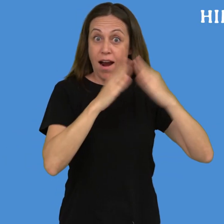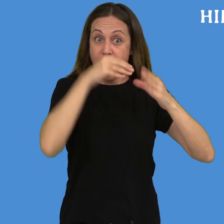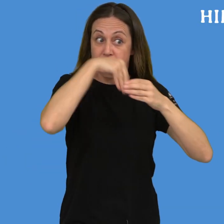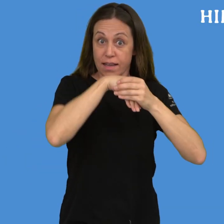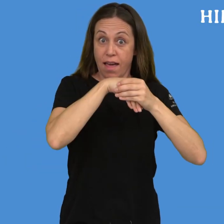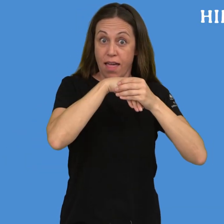dentro